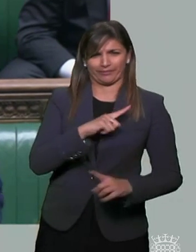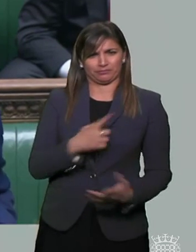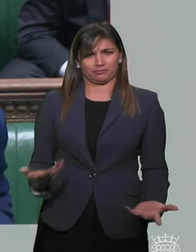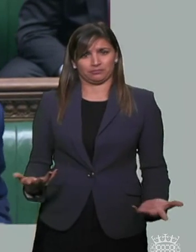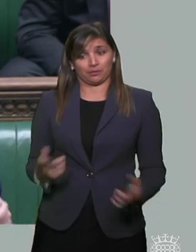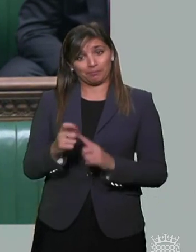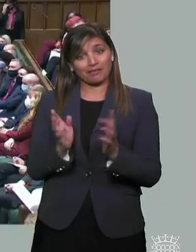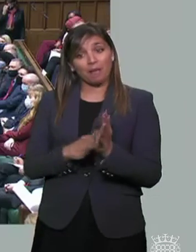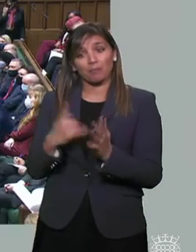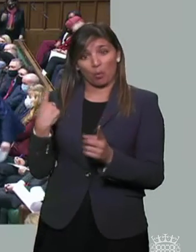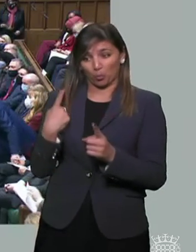Has he done so?